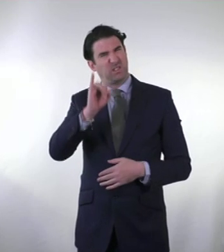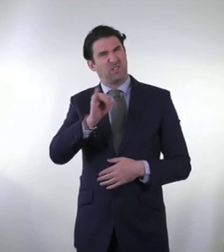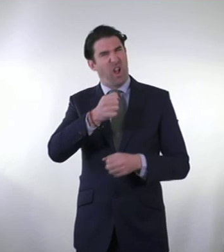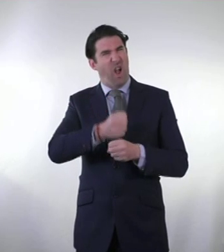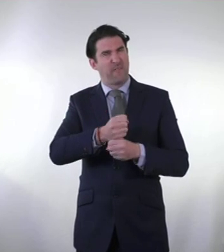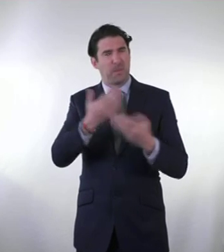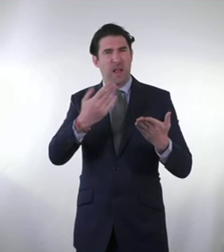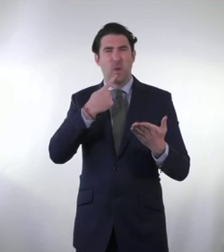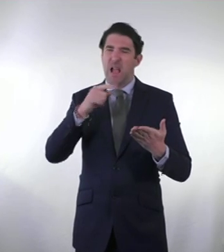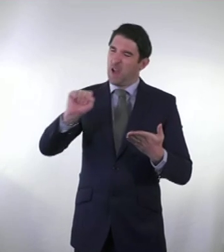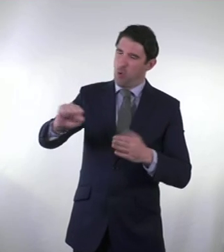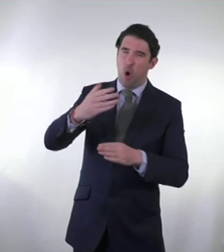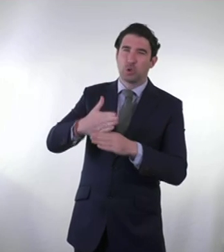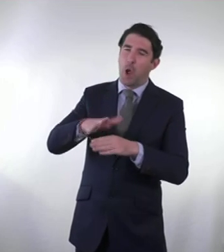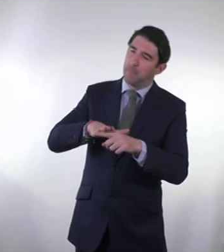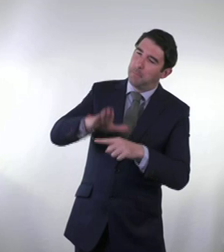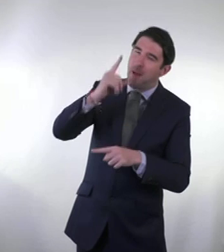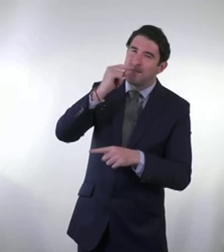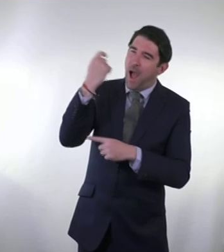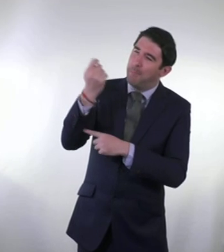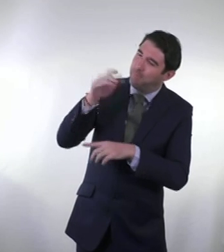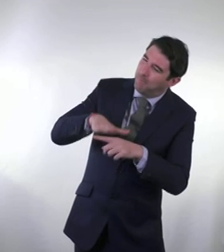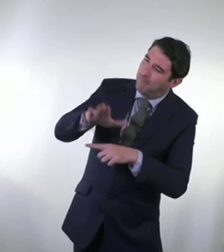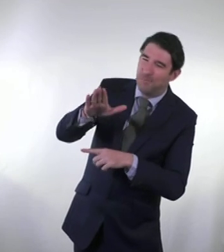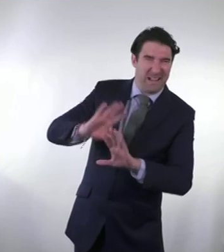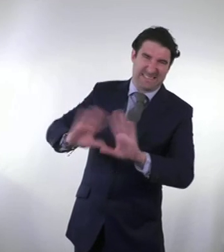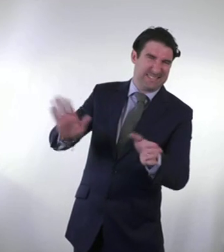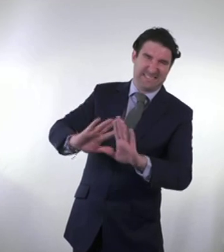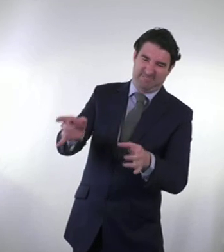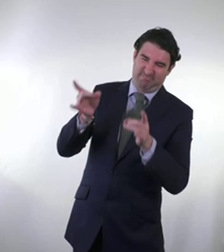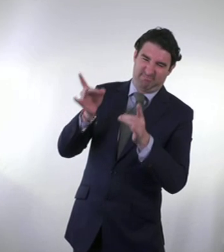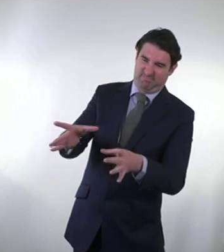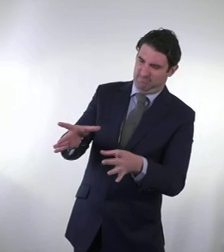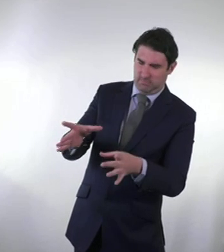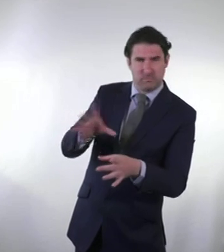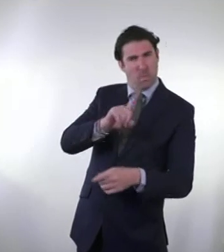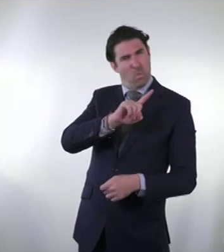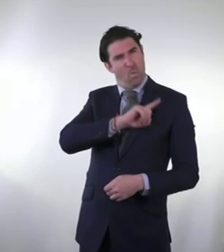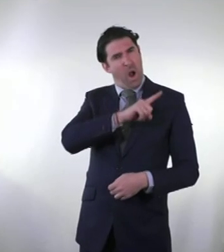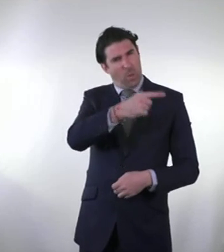Why do the Chancellor and the Prime Minister feel that these jobs are not worth saving?